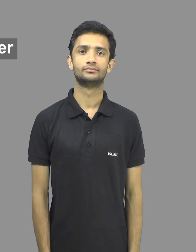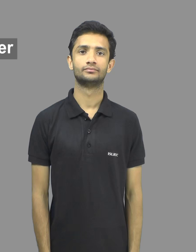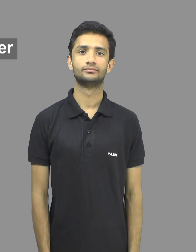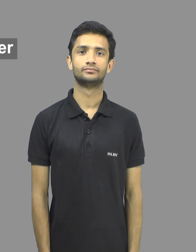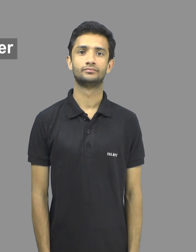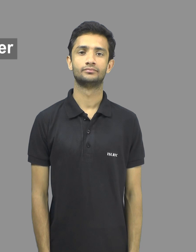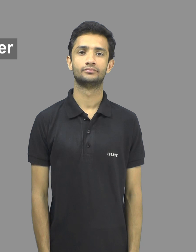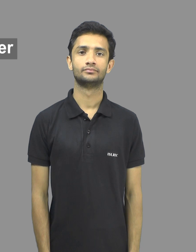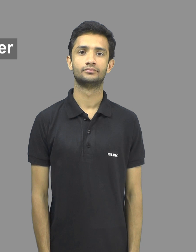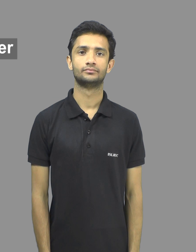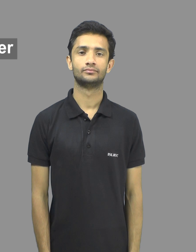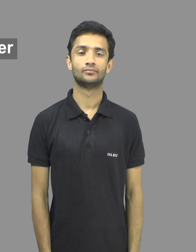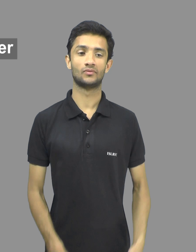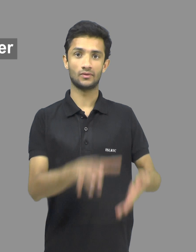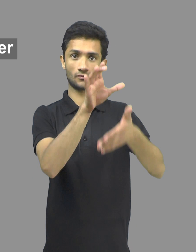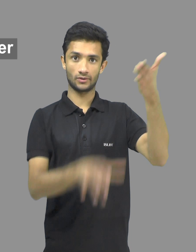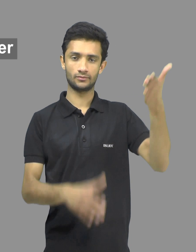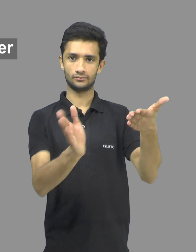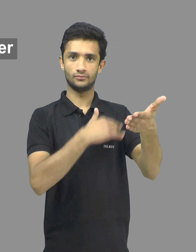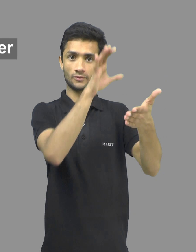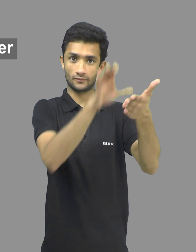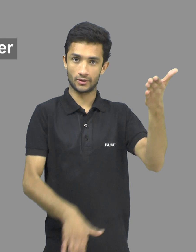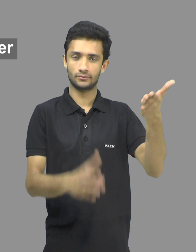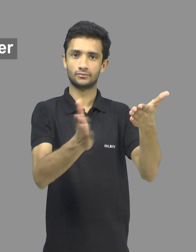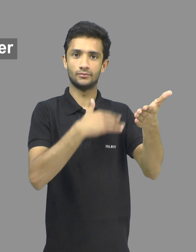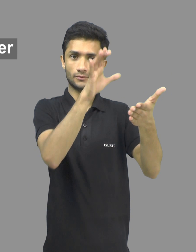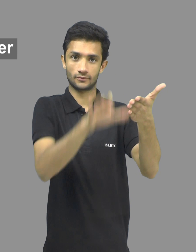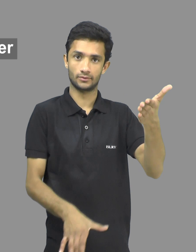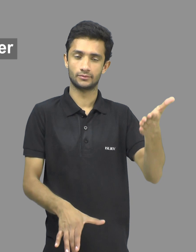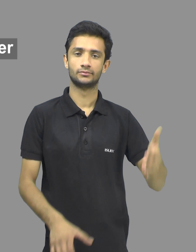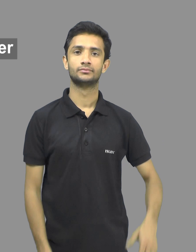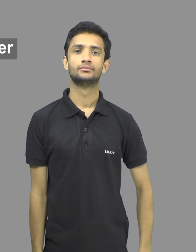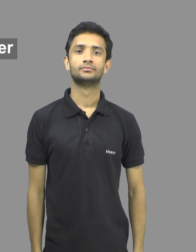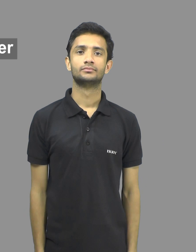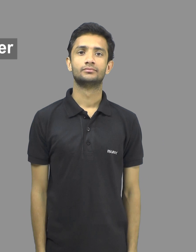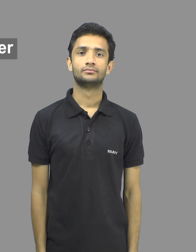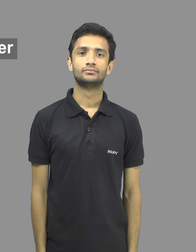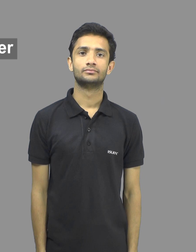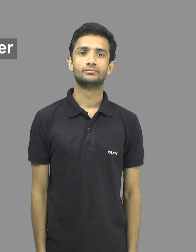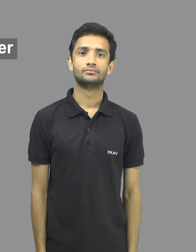Chapter